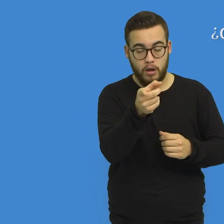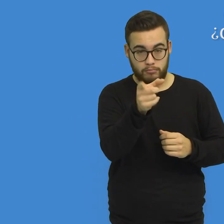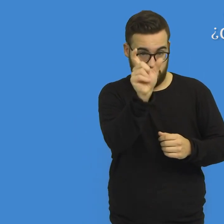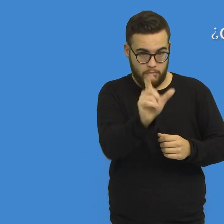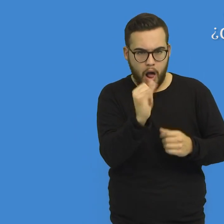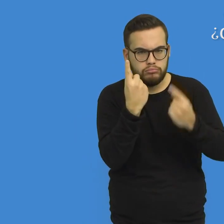persona